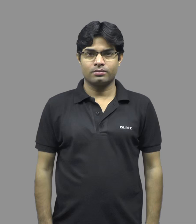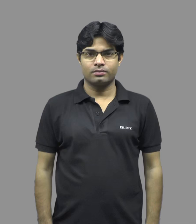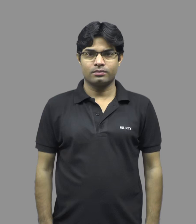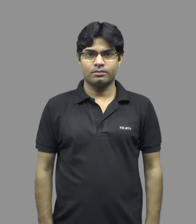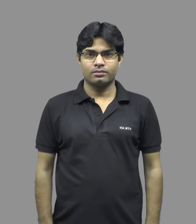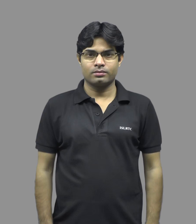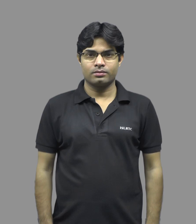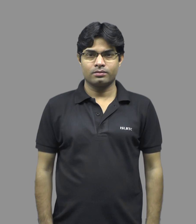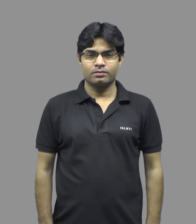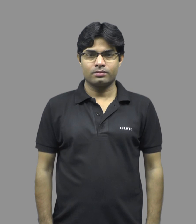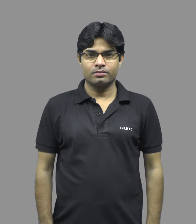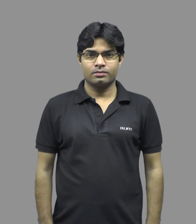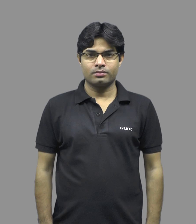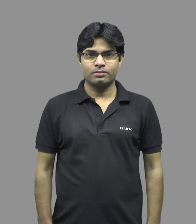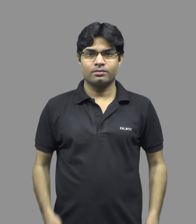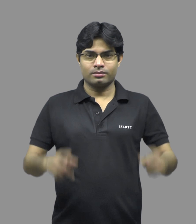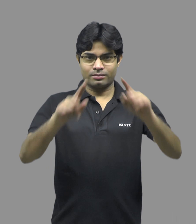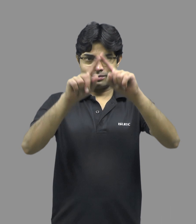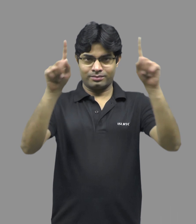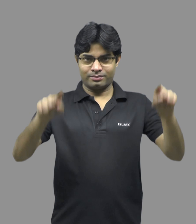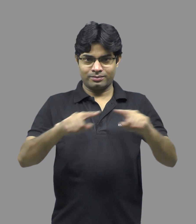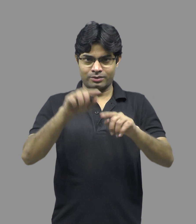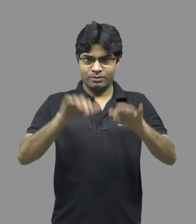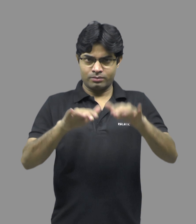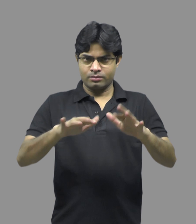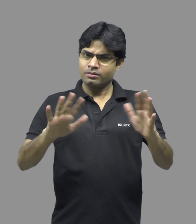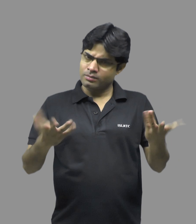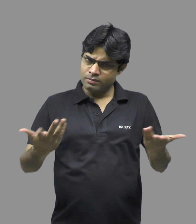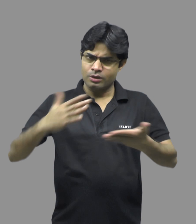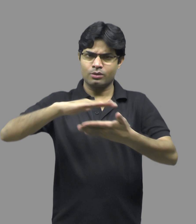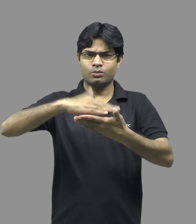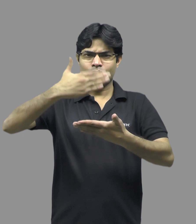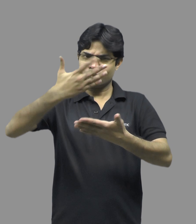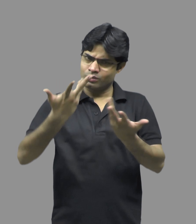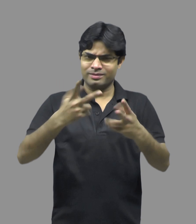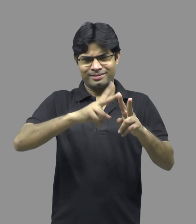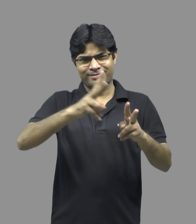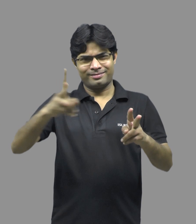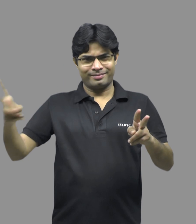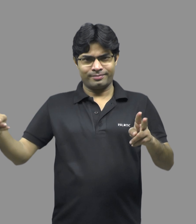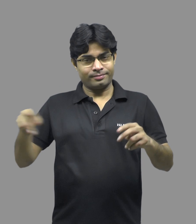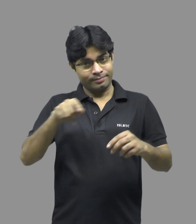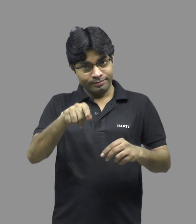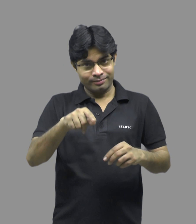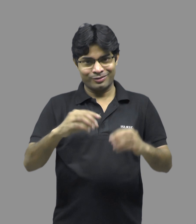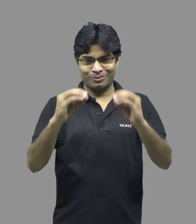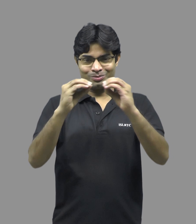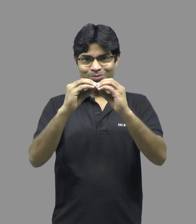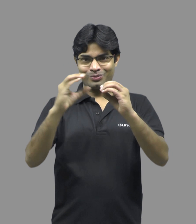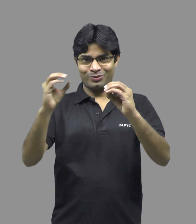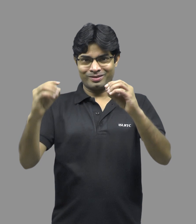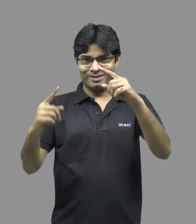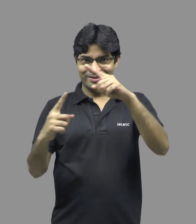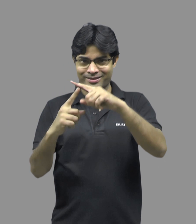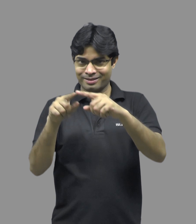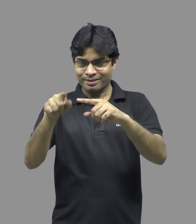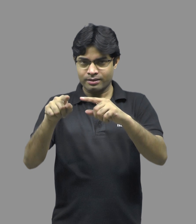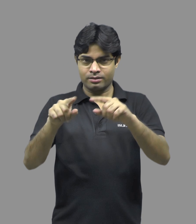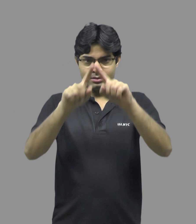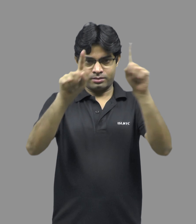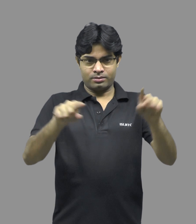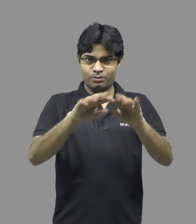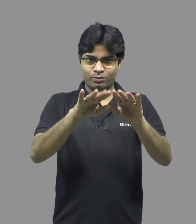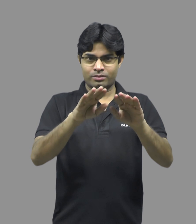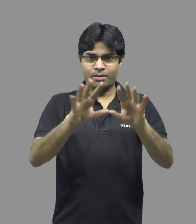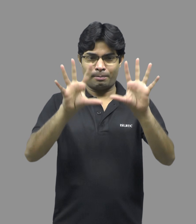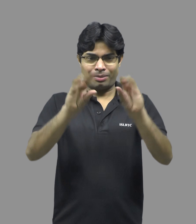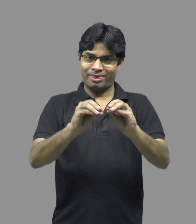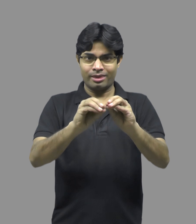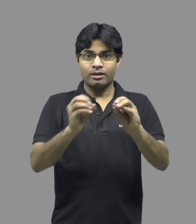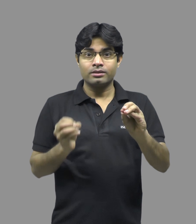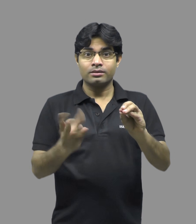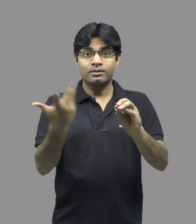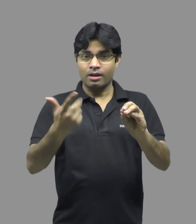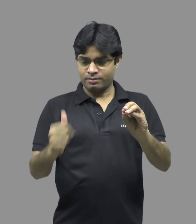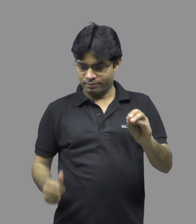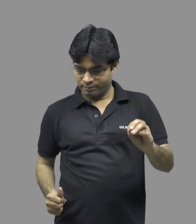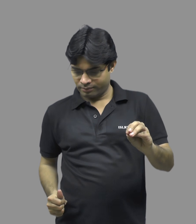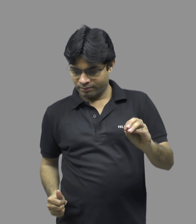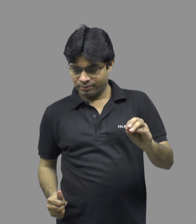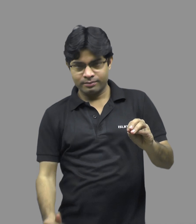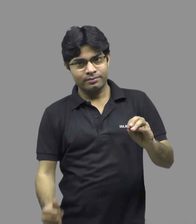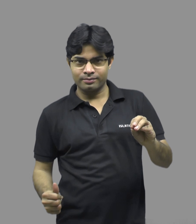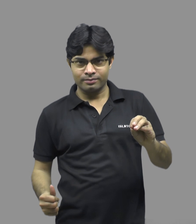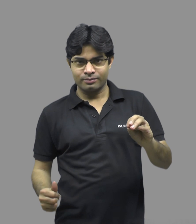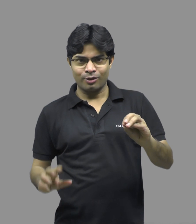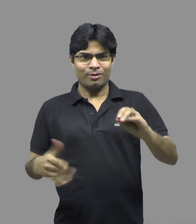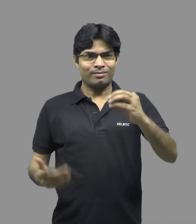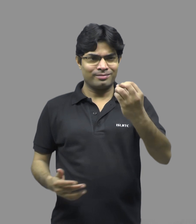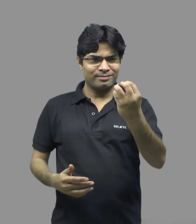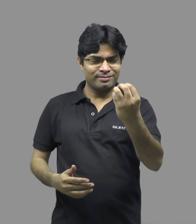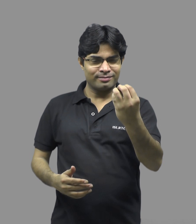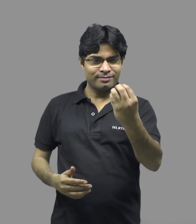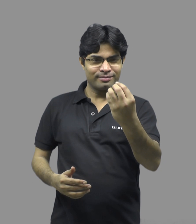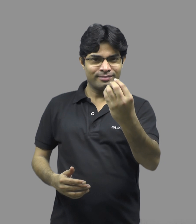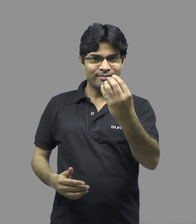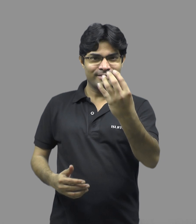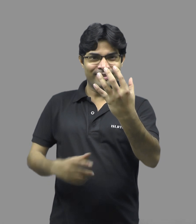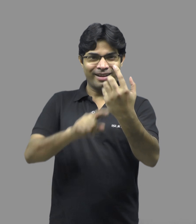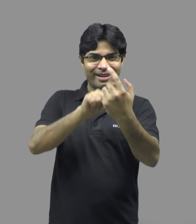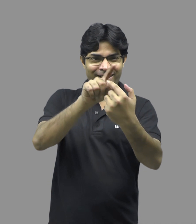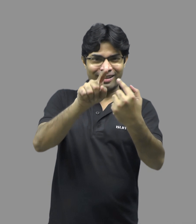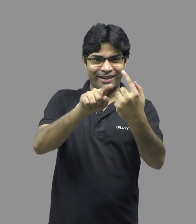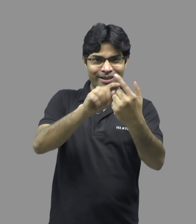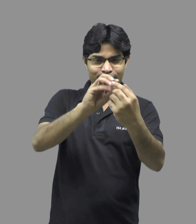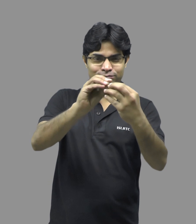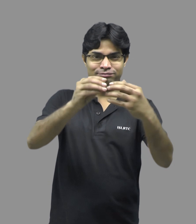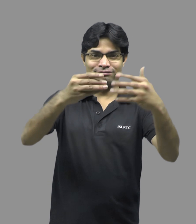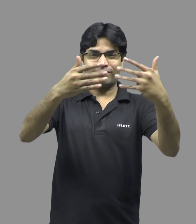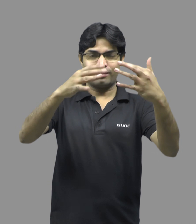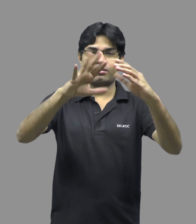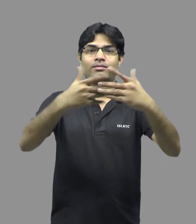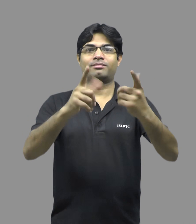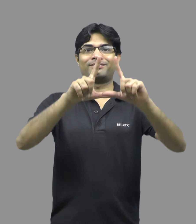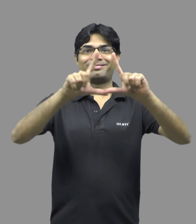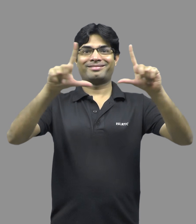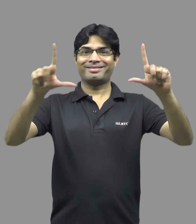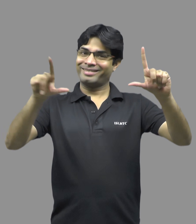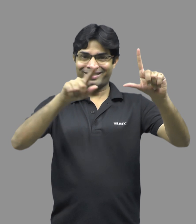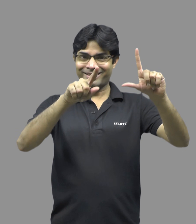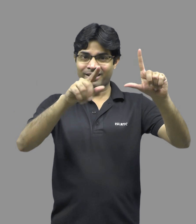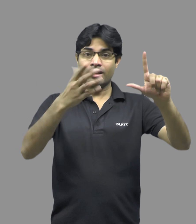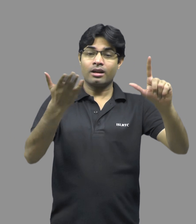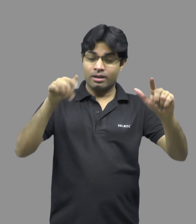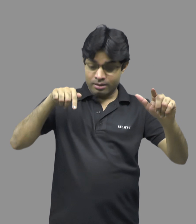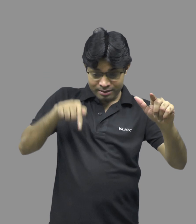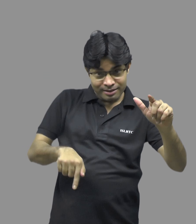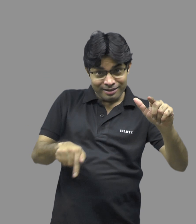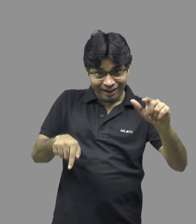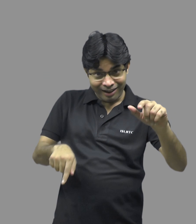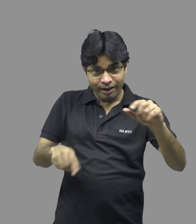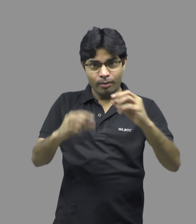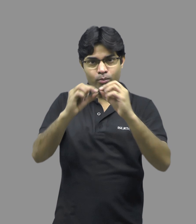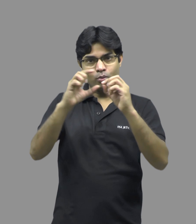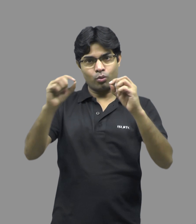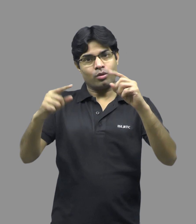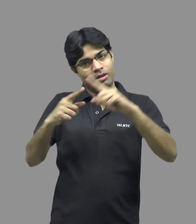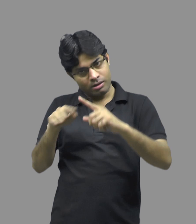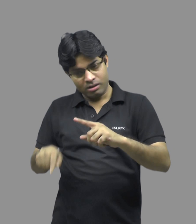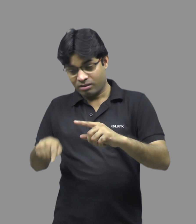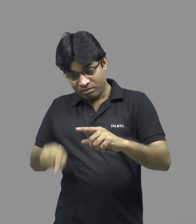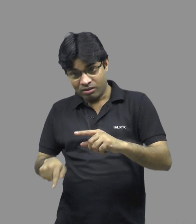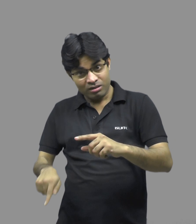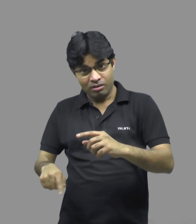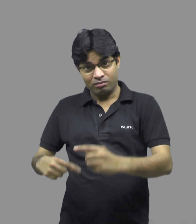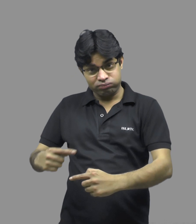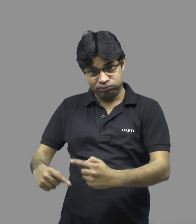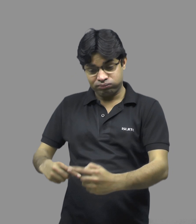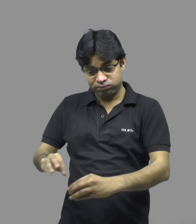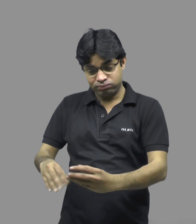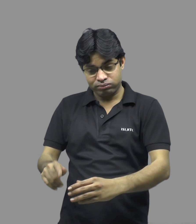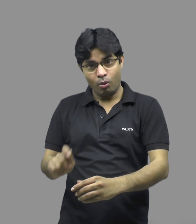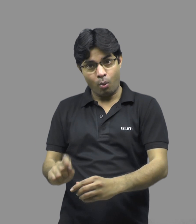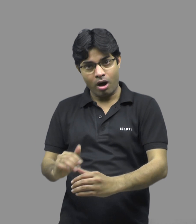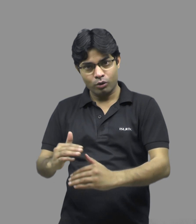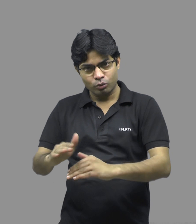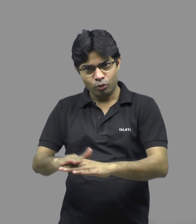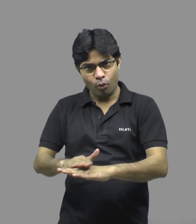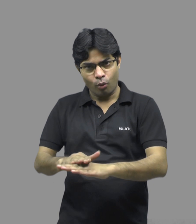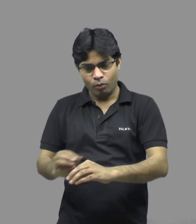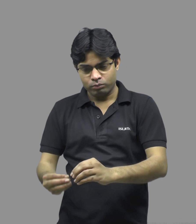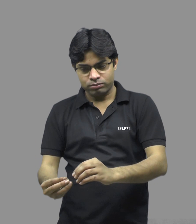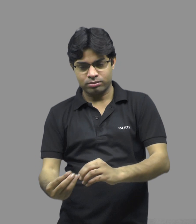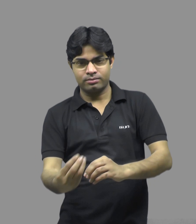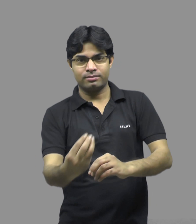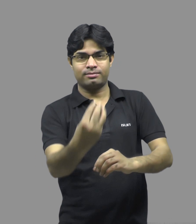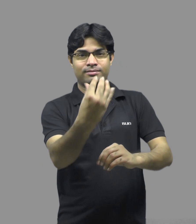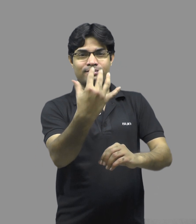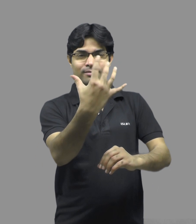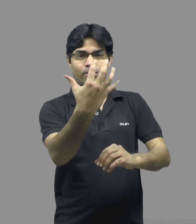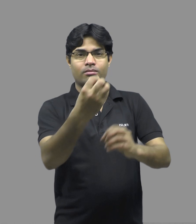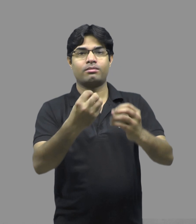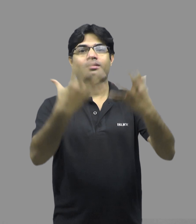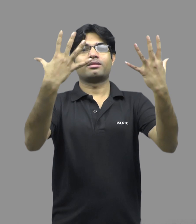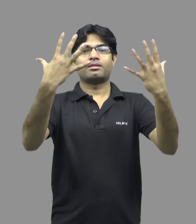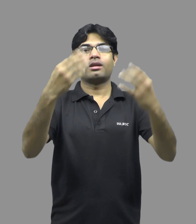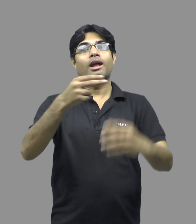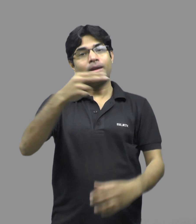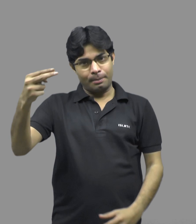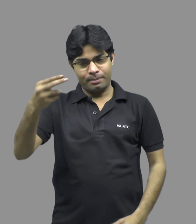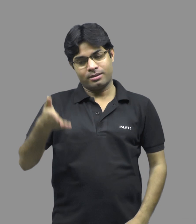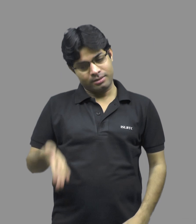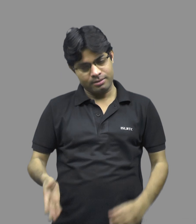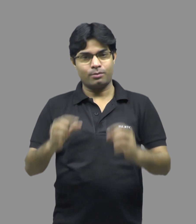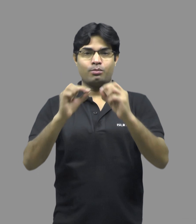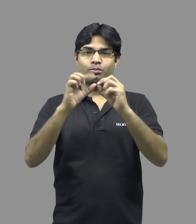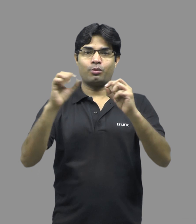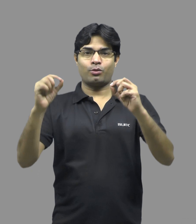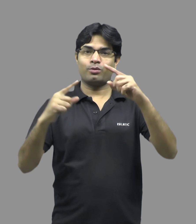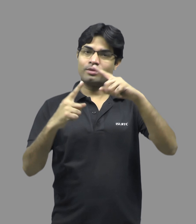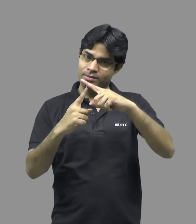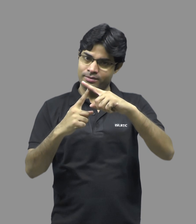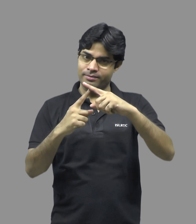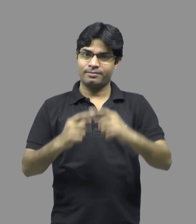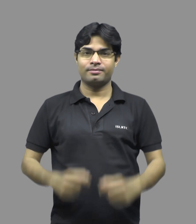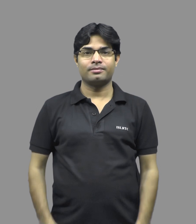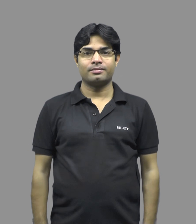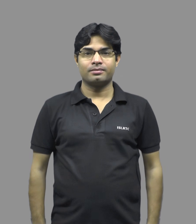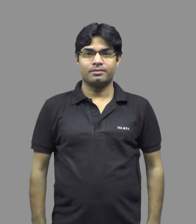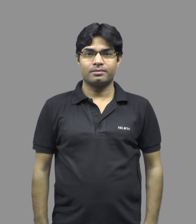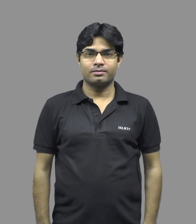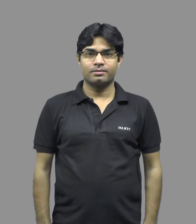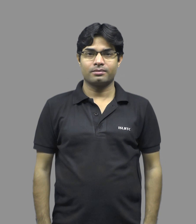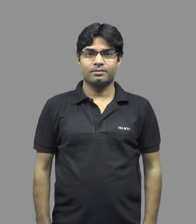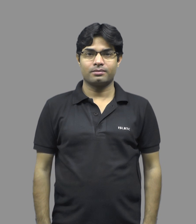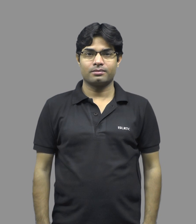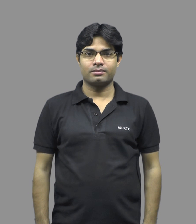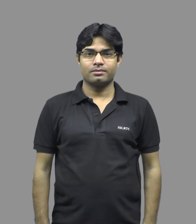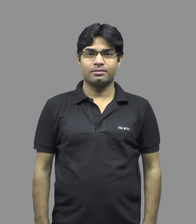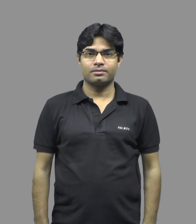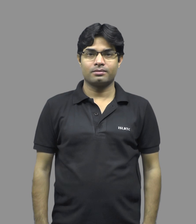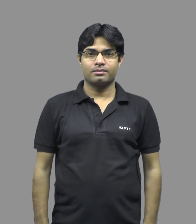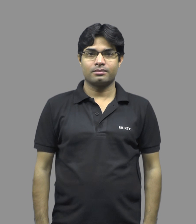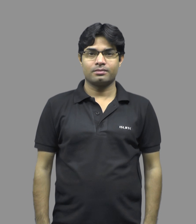Boot (in computers)